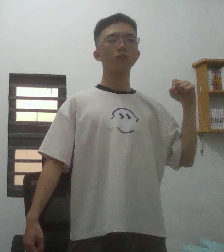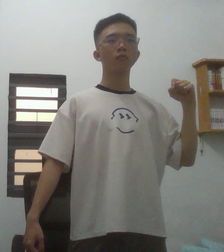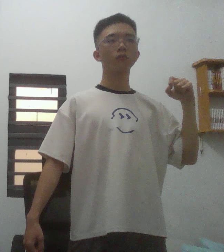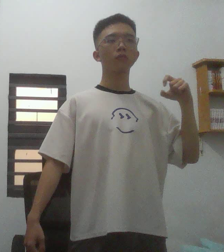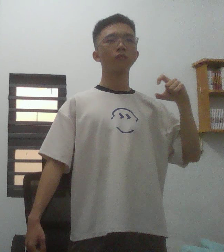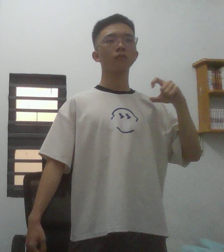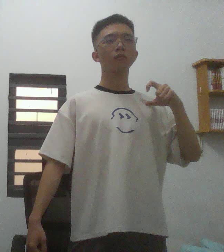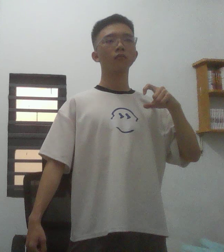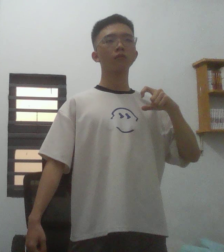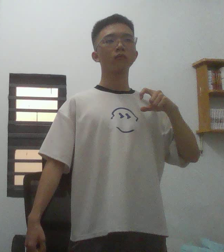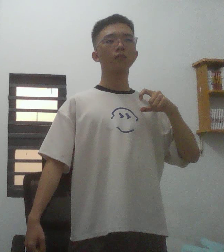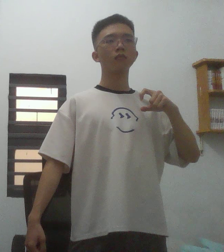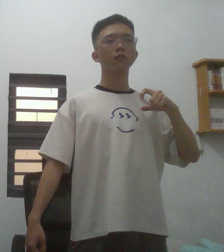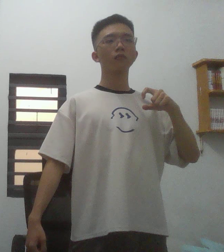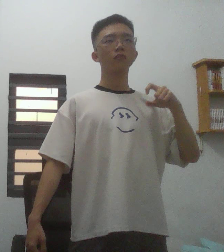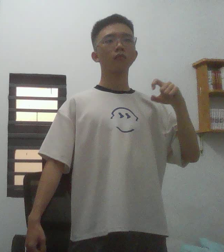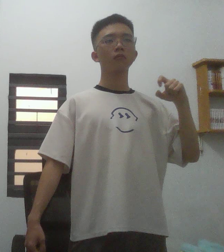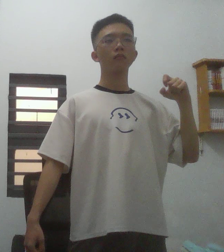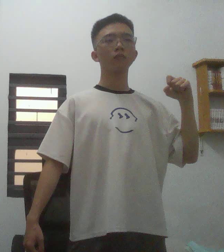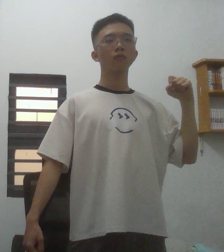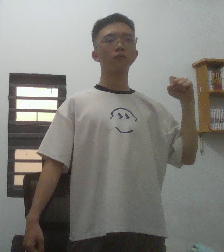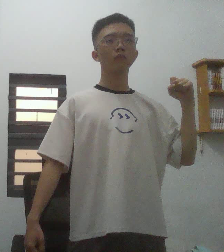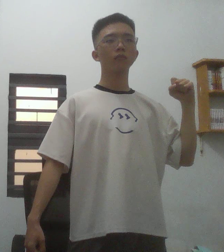giau co